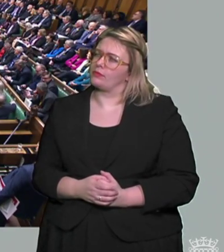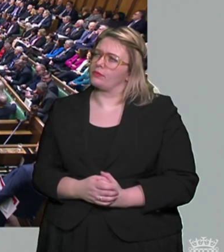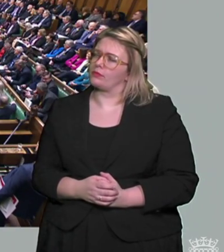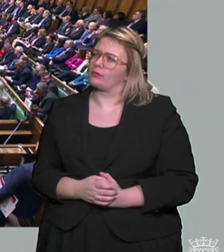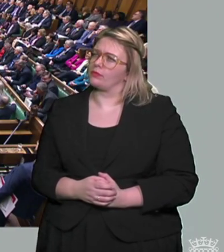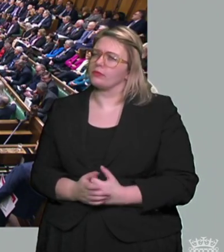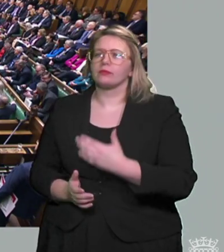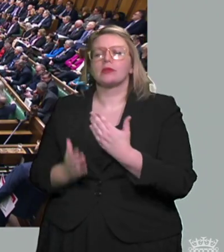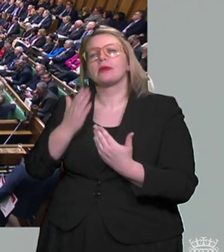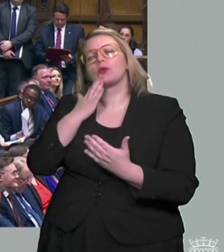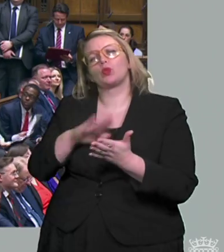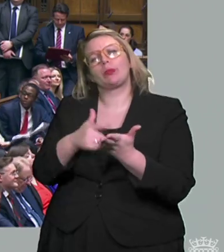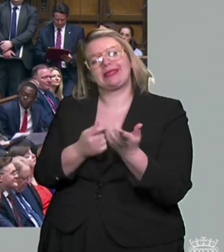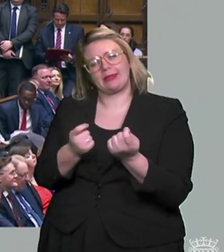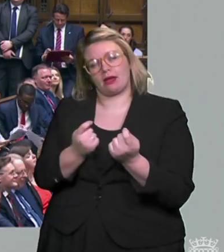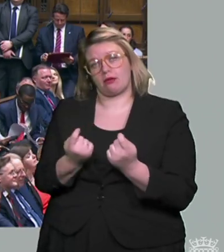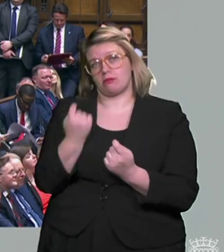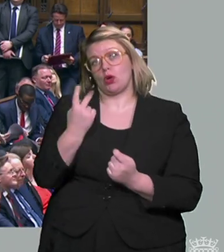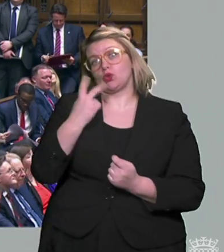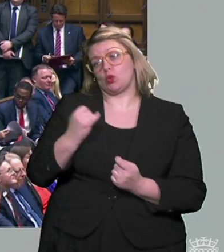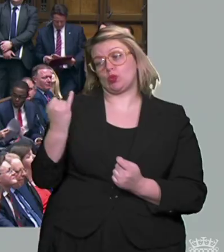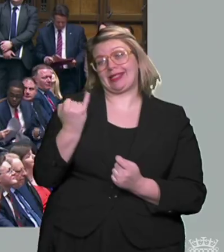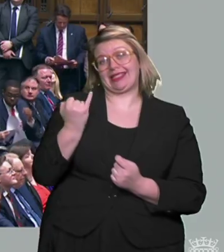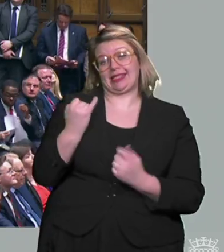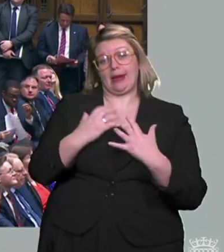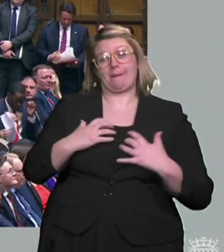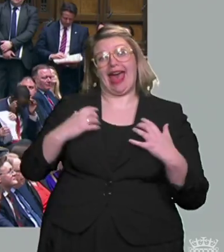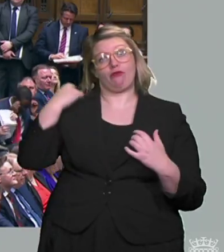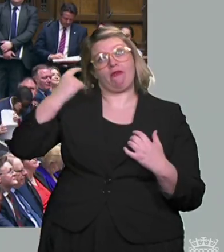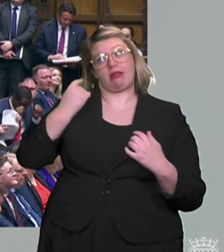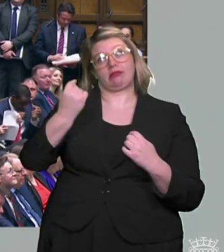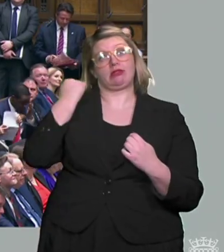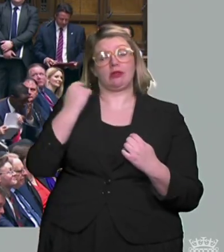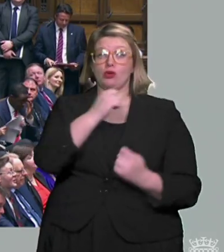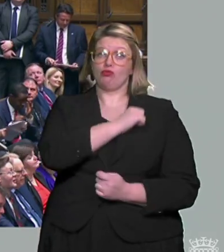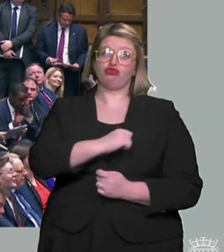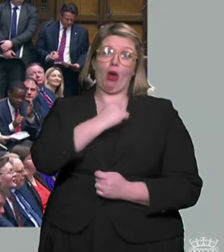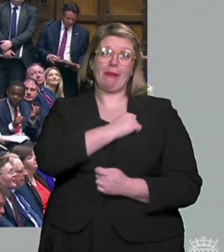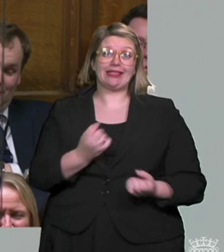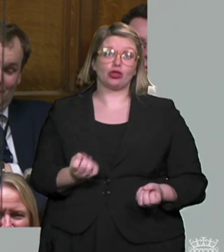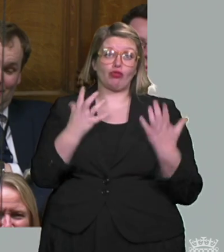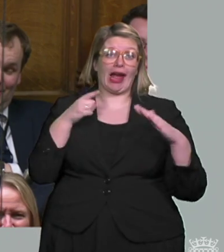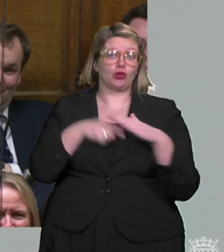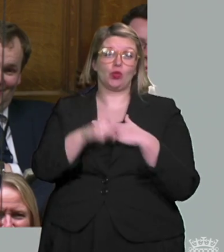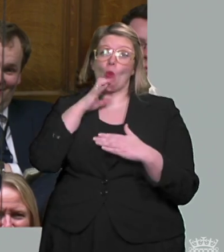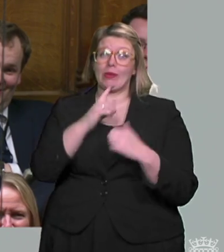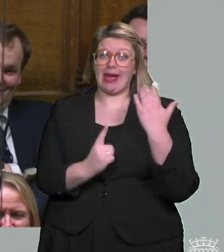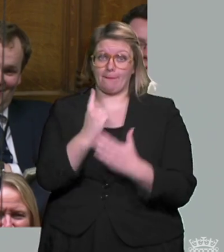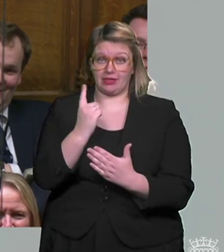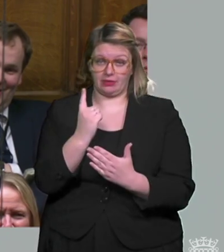In 2016, the current Mayor of London promised zero strikes on the London underground.